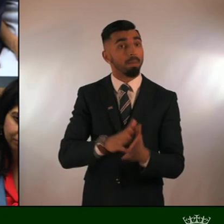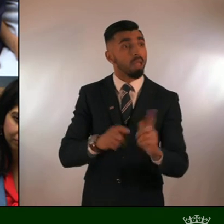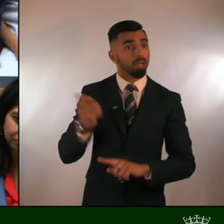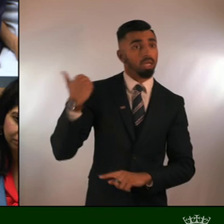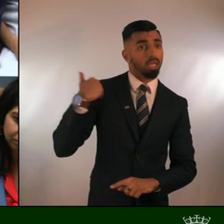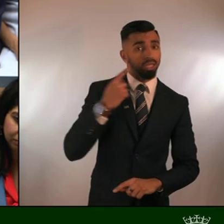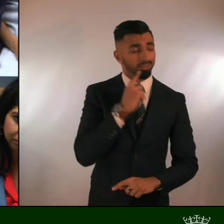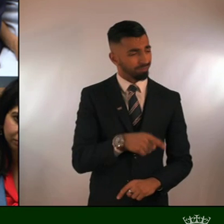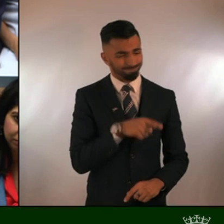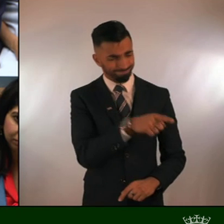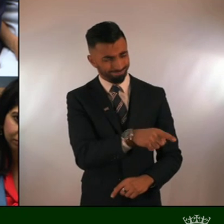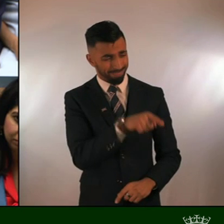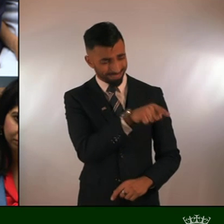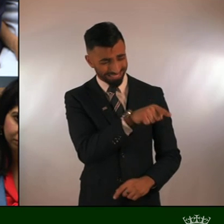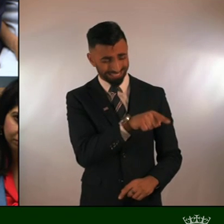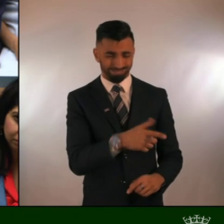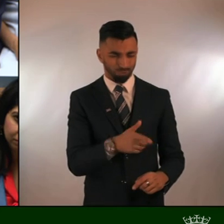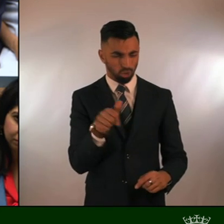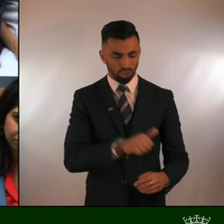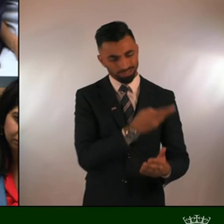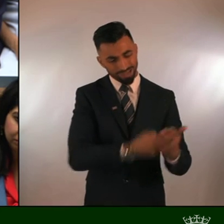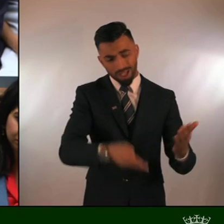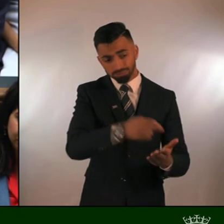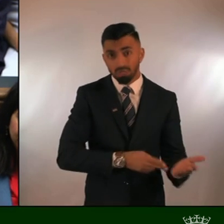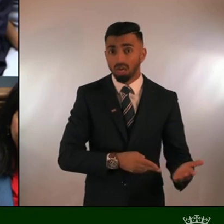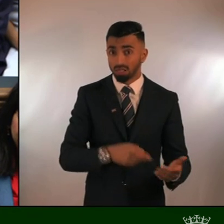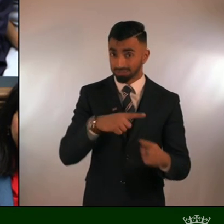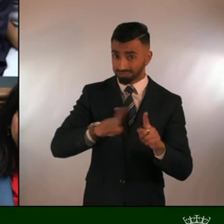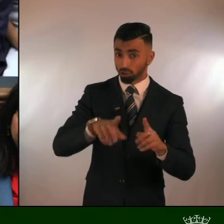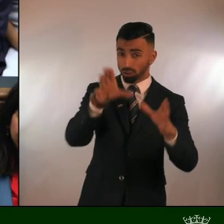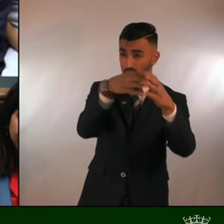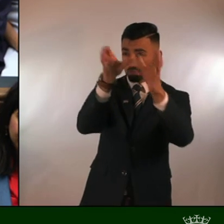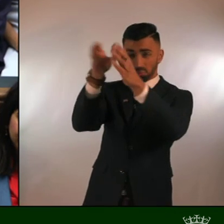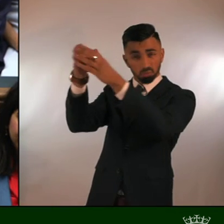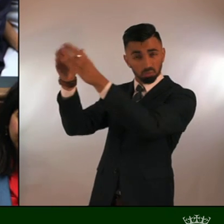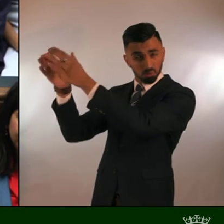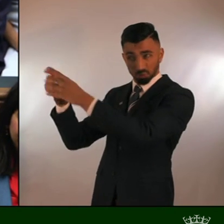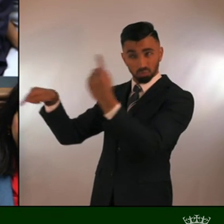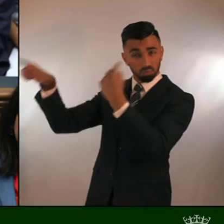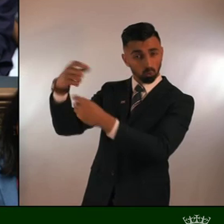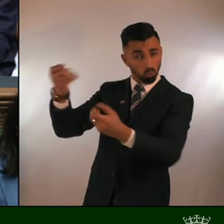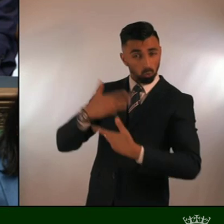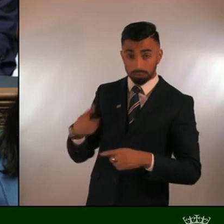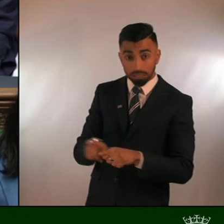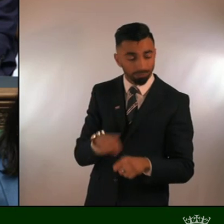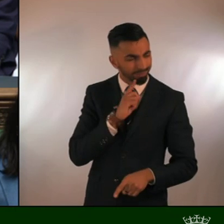The Institute for Fiscal Studies has criticised it. The Resolution Foundation called it “the UK’s worst tax break”.